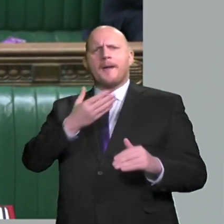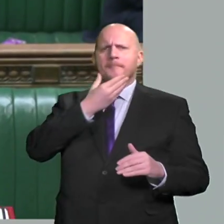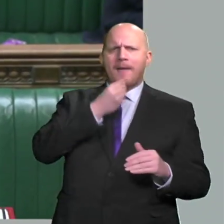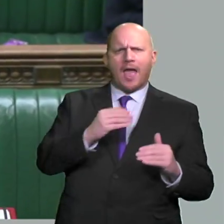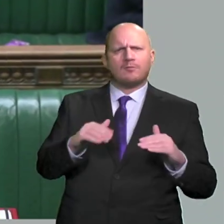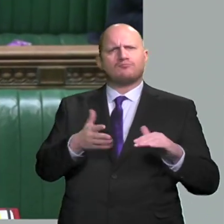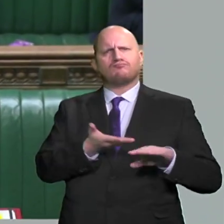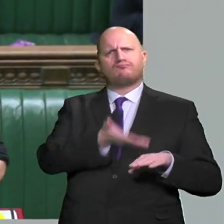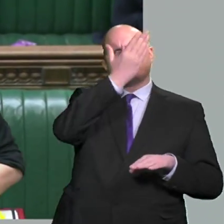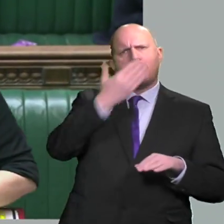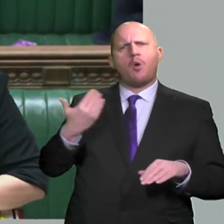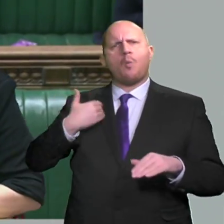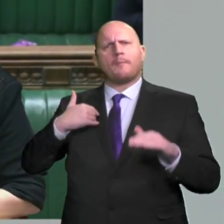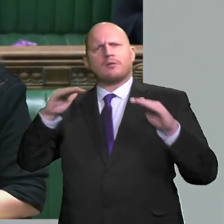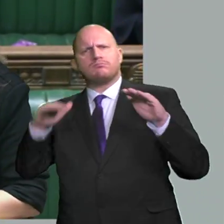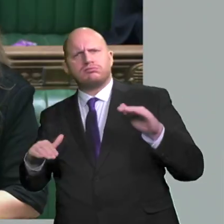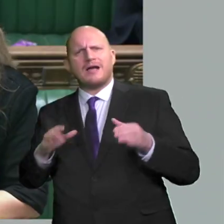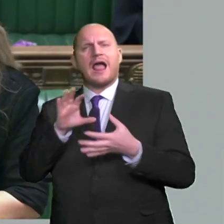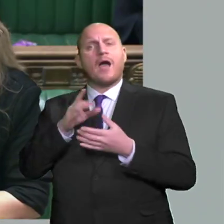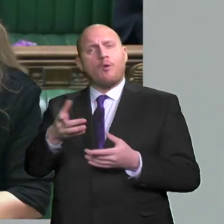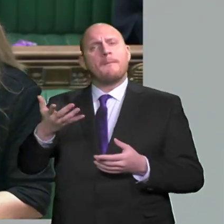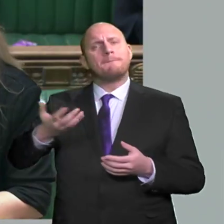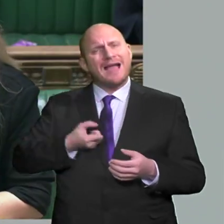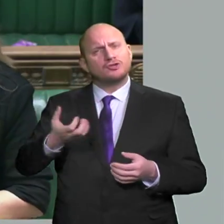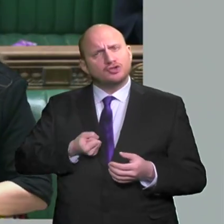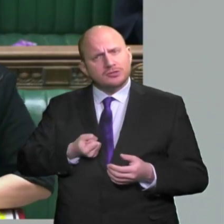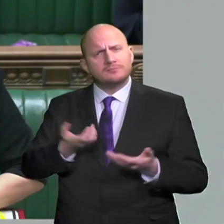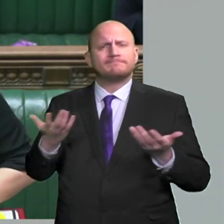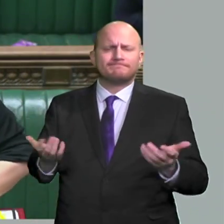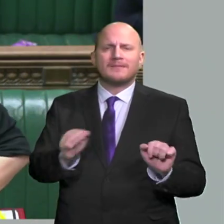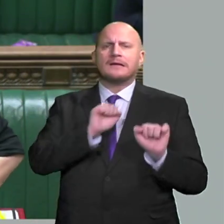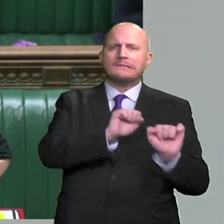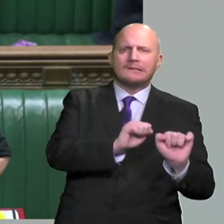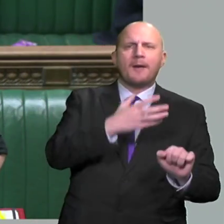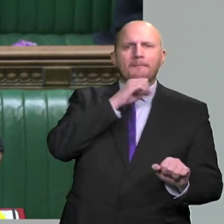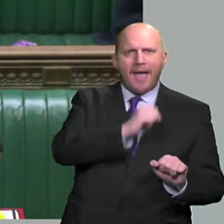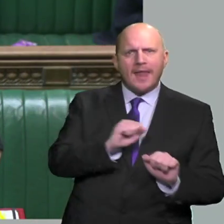This includes differences in working patterns and earnings for men and women.